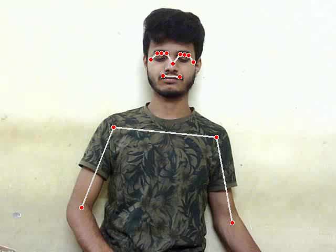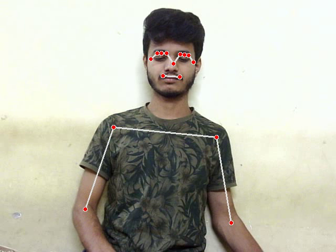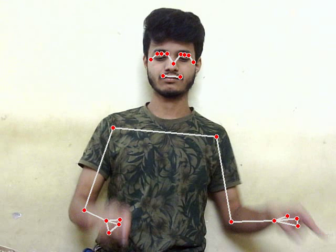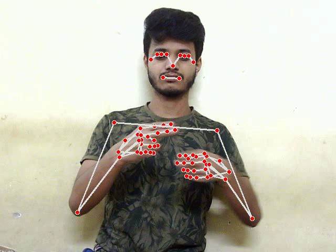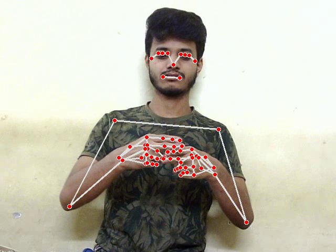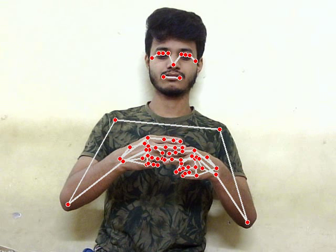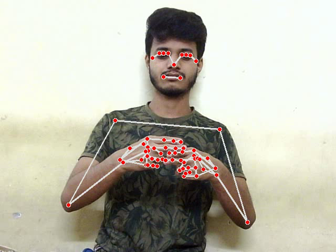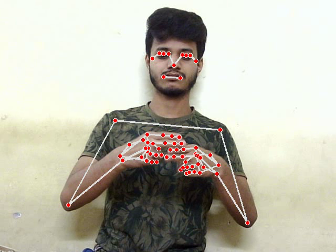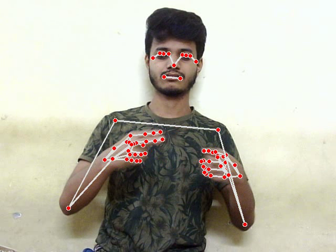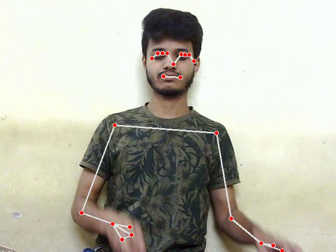name